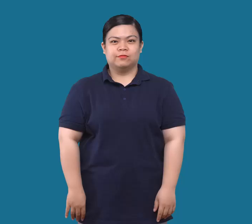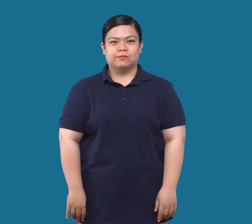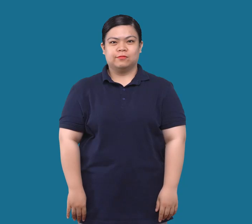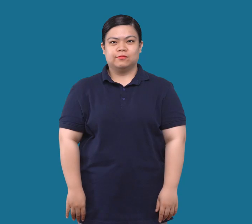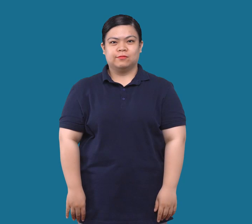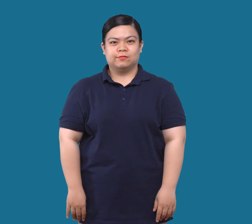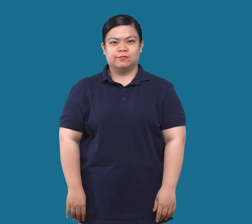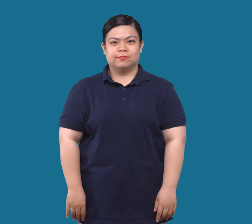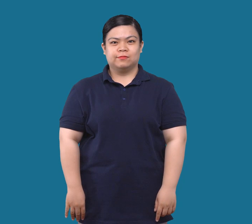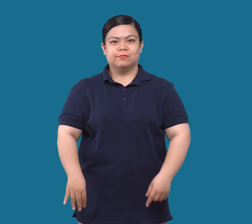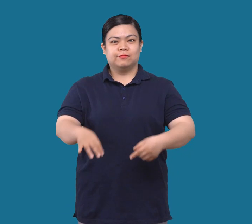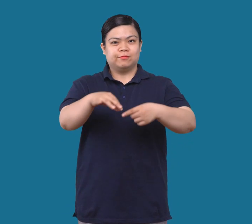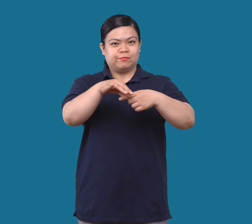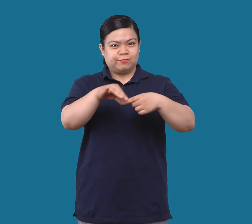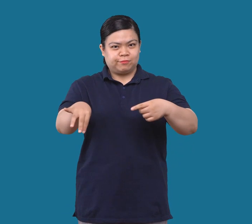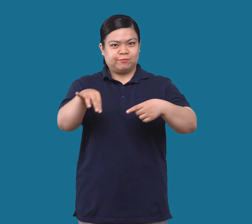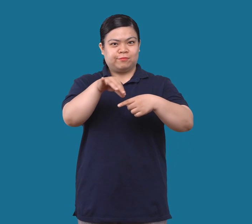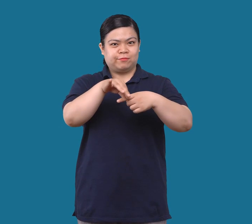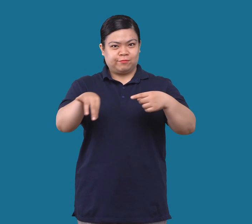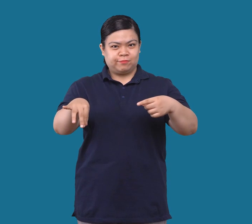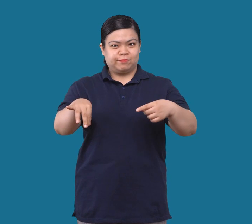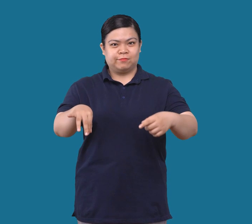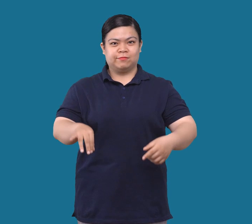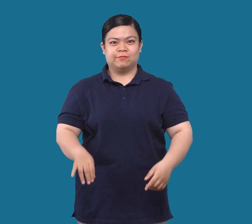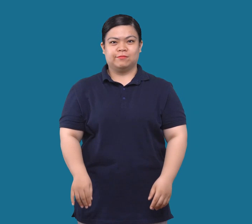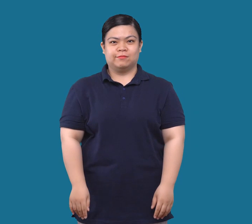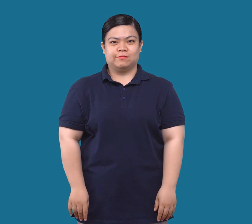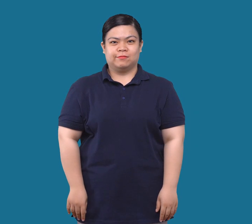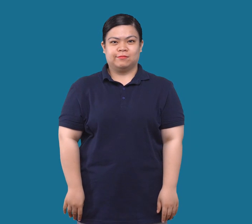rau ngót